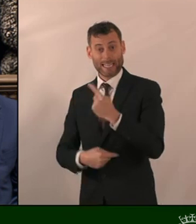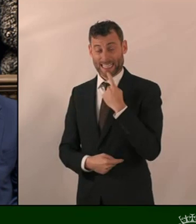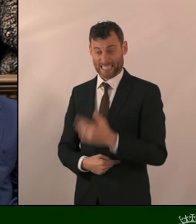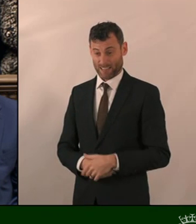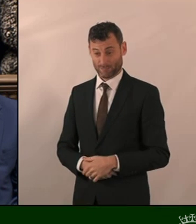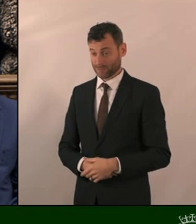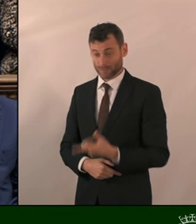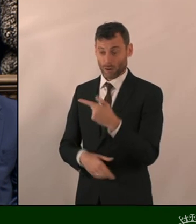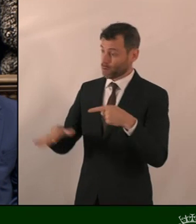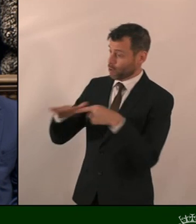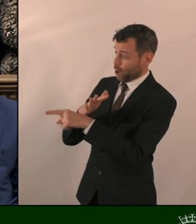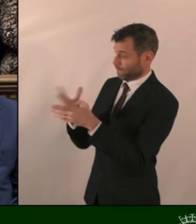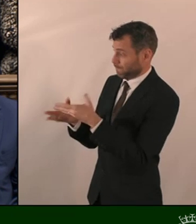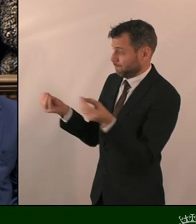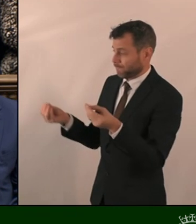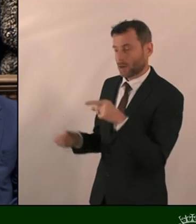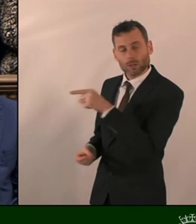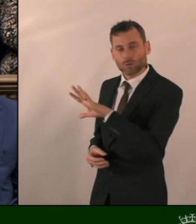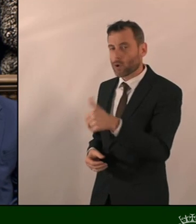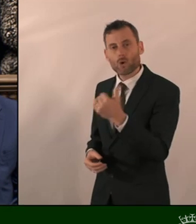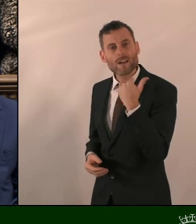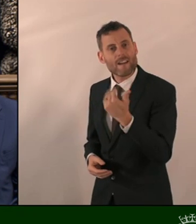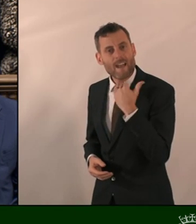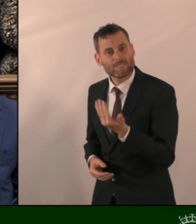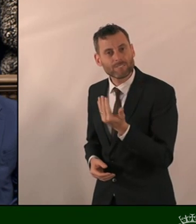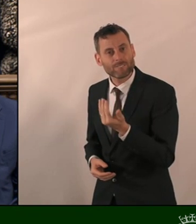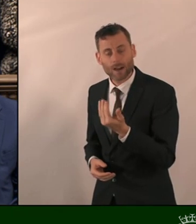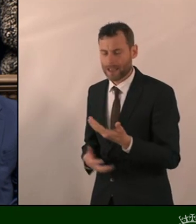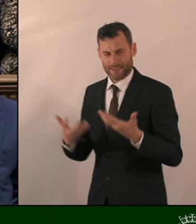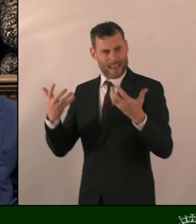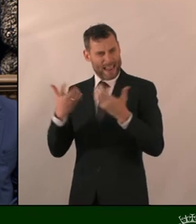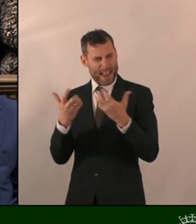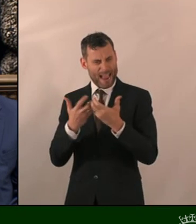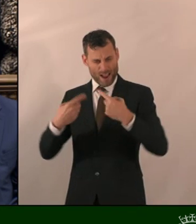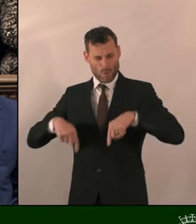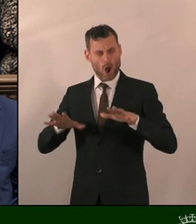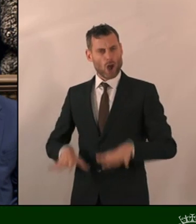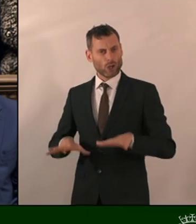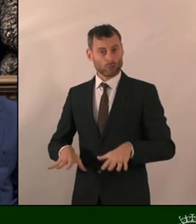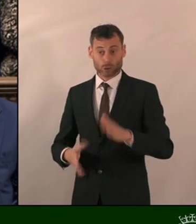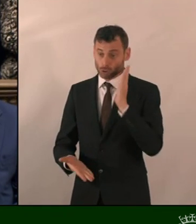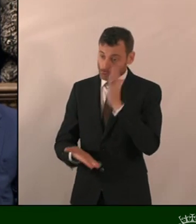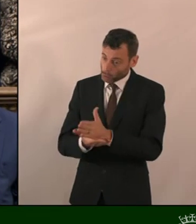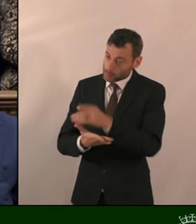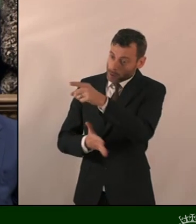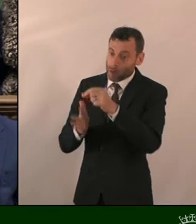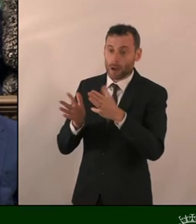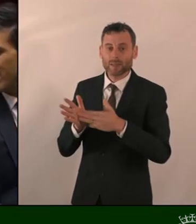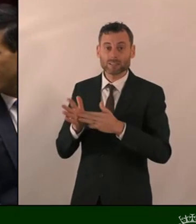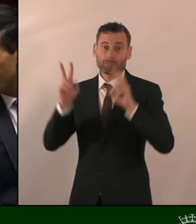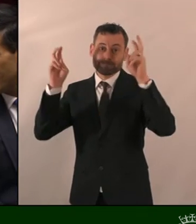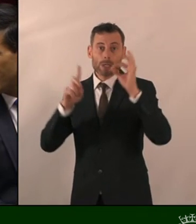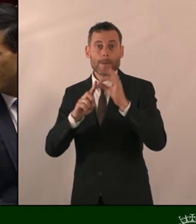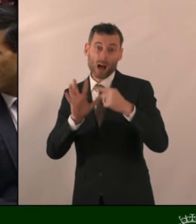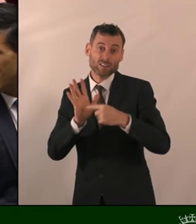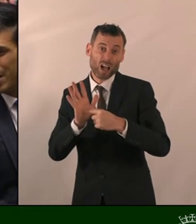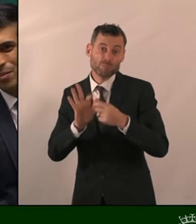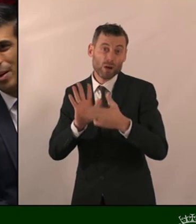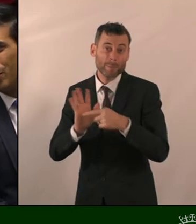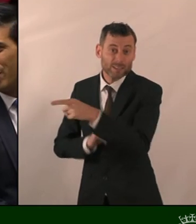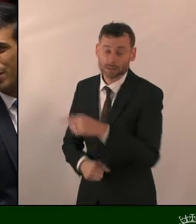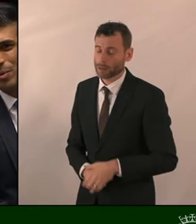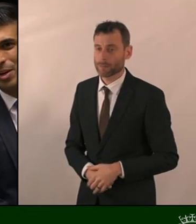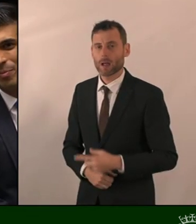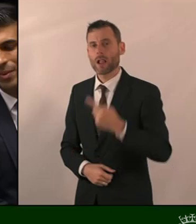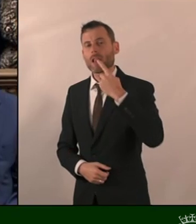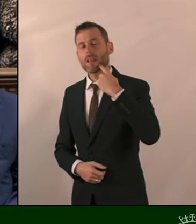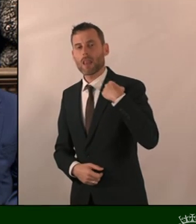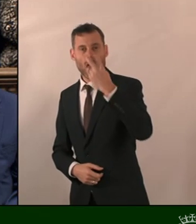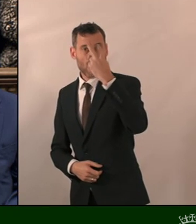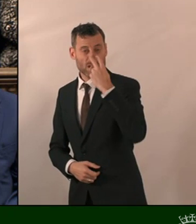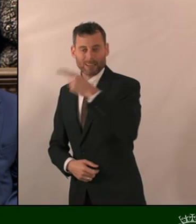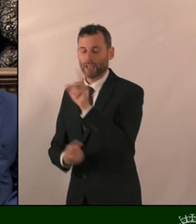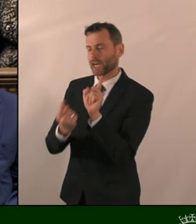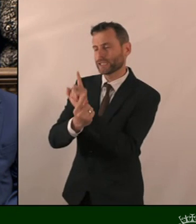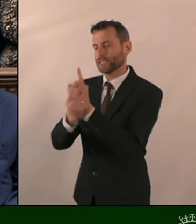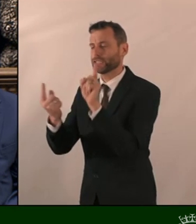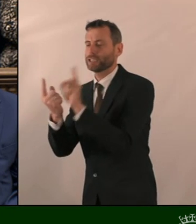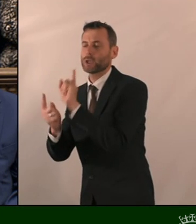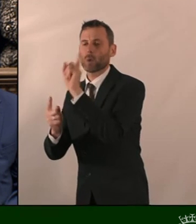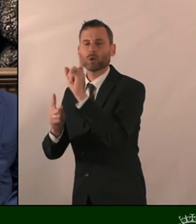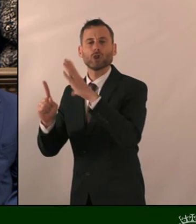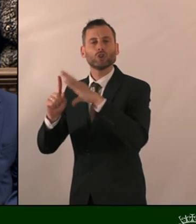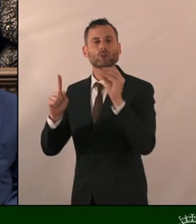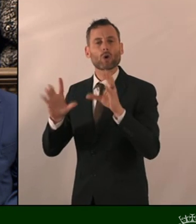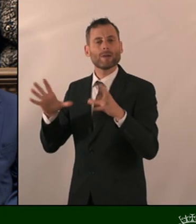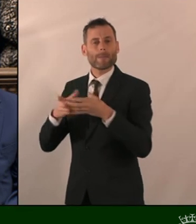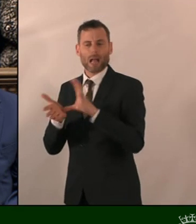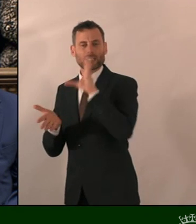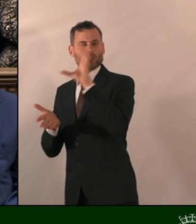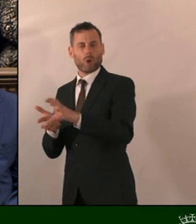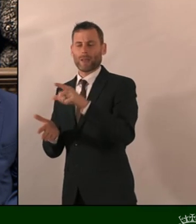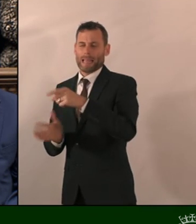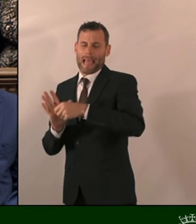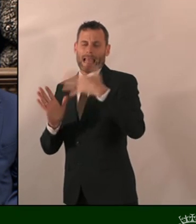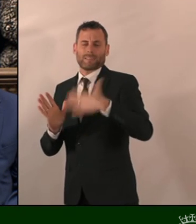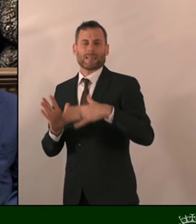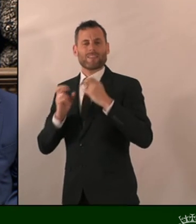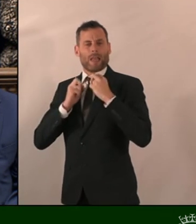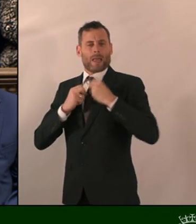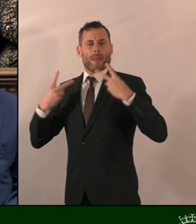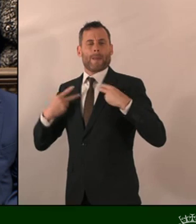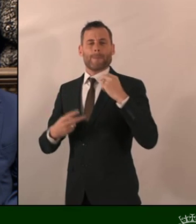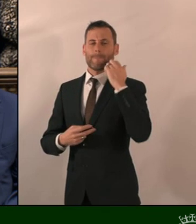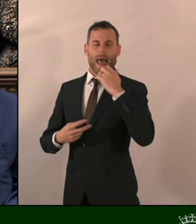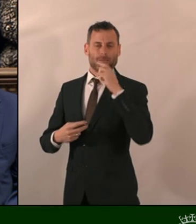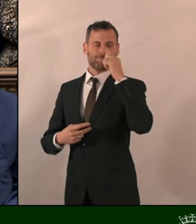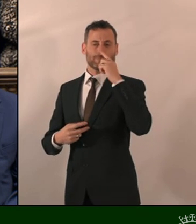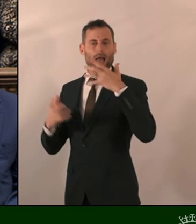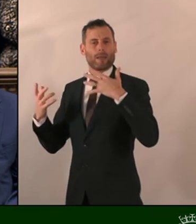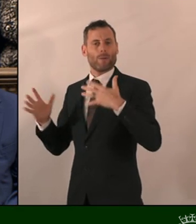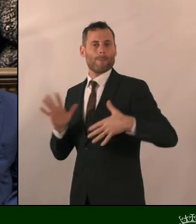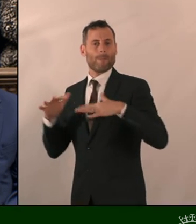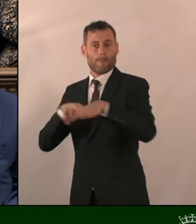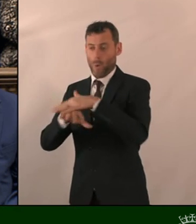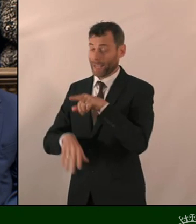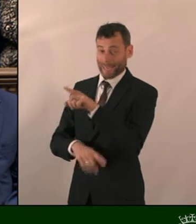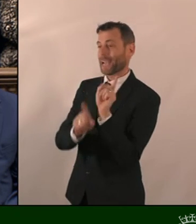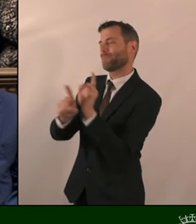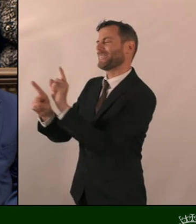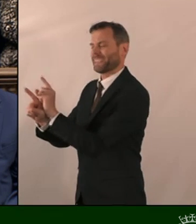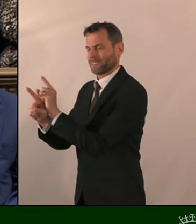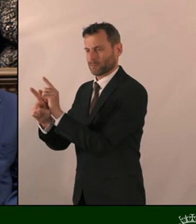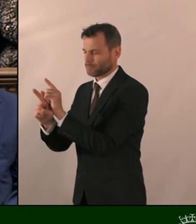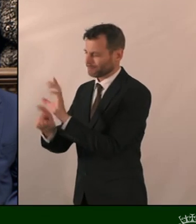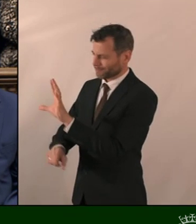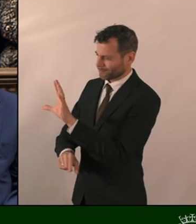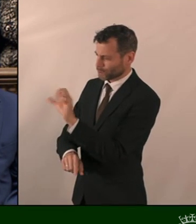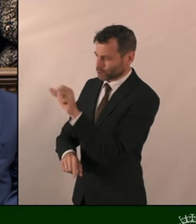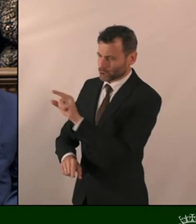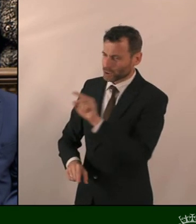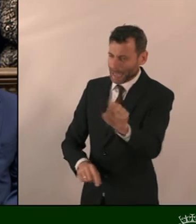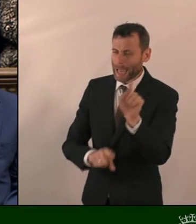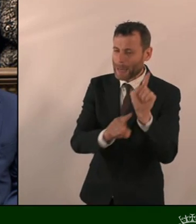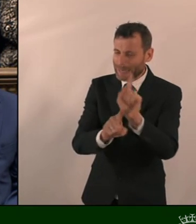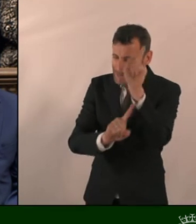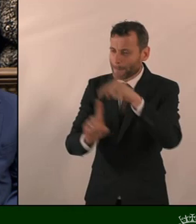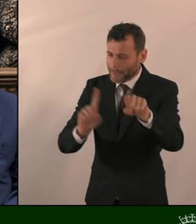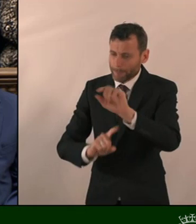How can the country trust a Prime Minister, a part-time Prime Minister, who last night was schmoozing Tory party donors at a very expensive black-tie ball instead of getting out there and supporting the people who are suffering because of the floods?